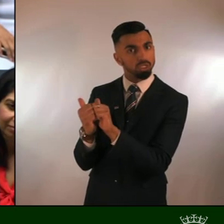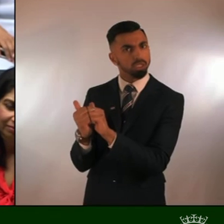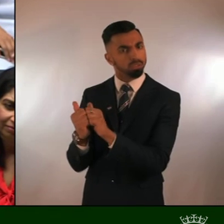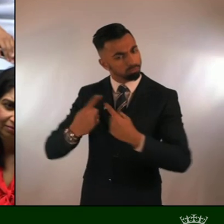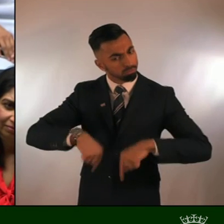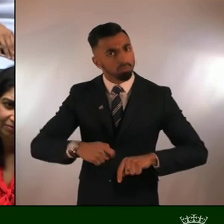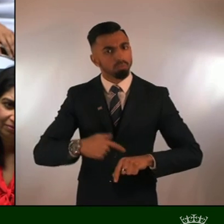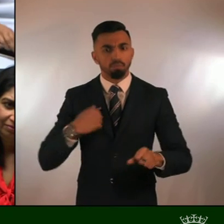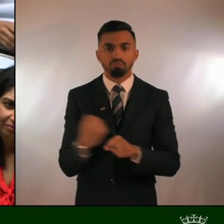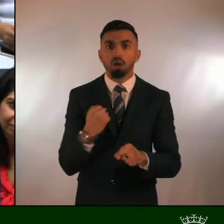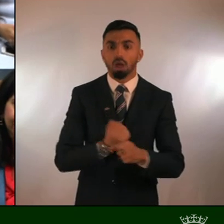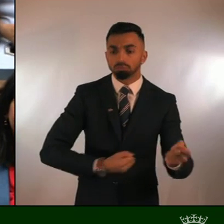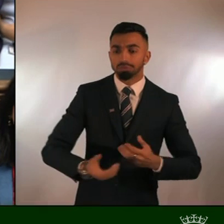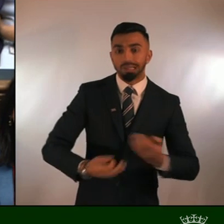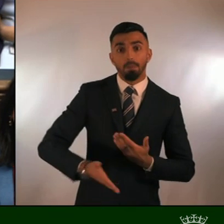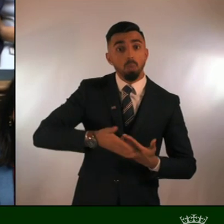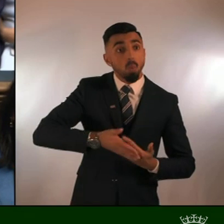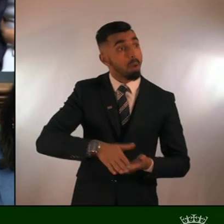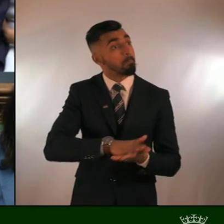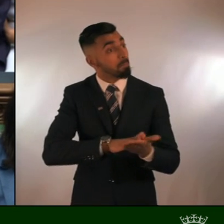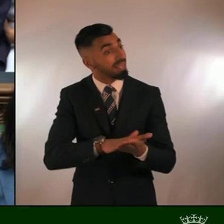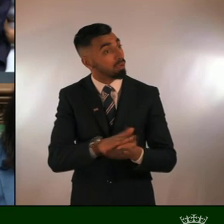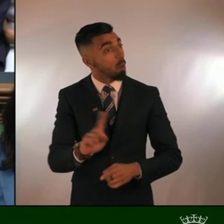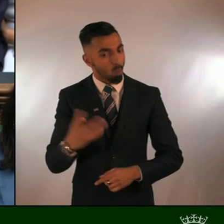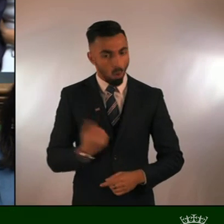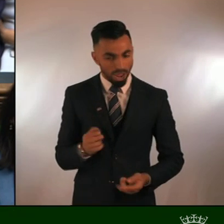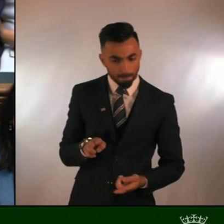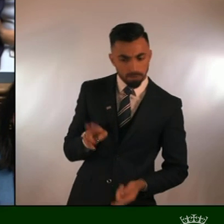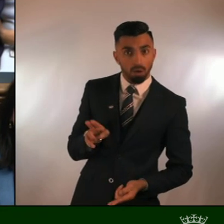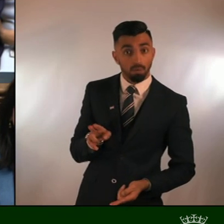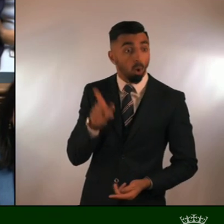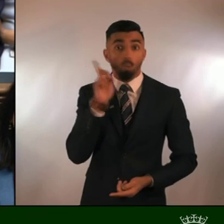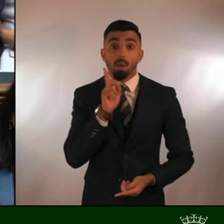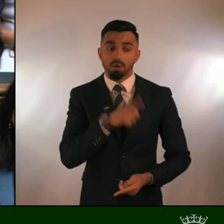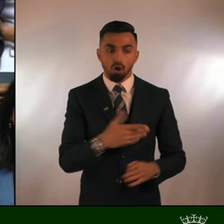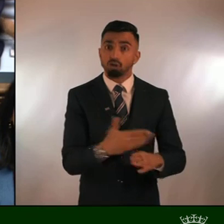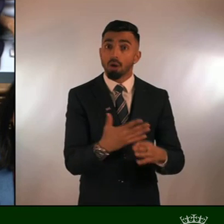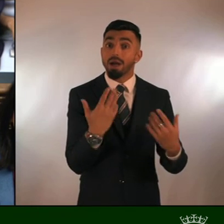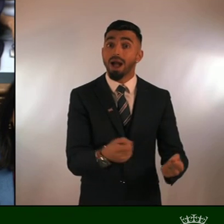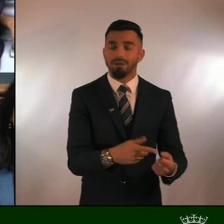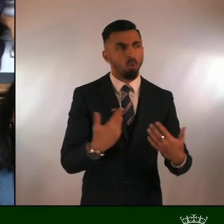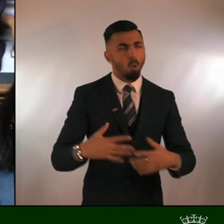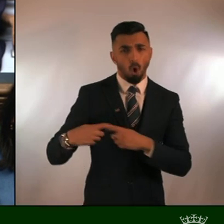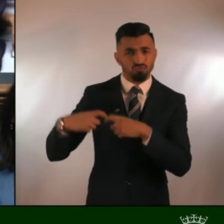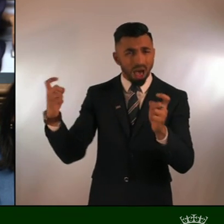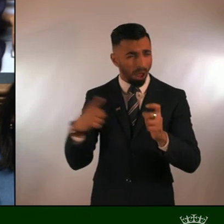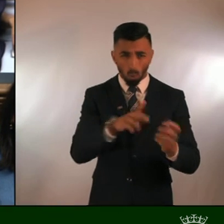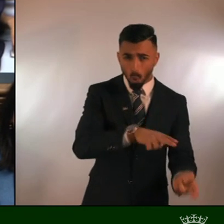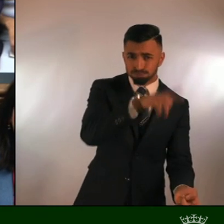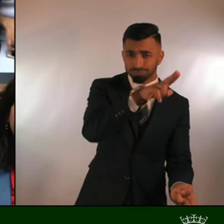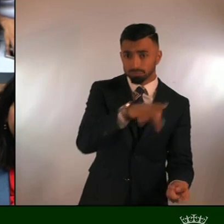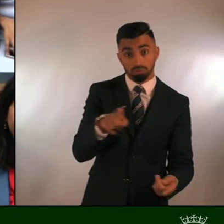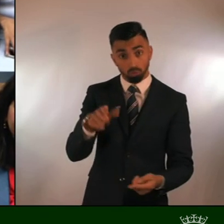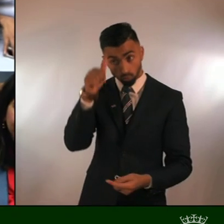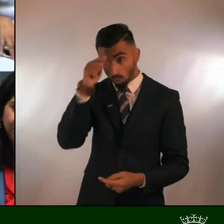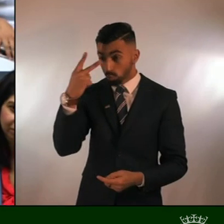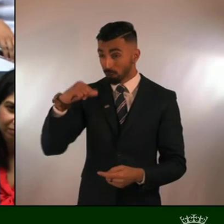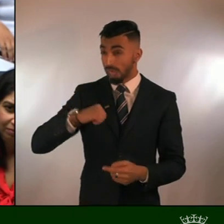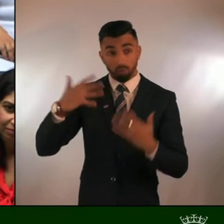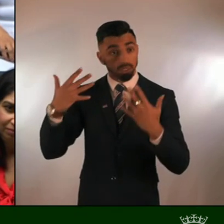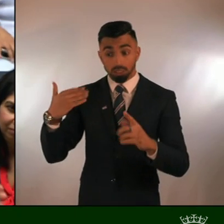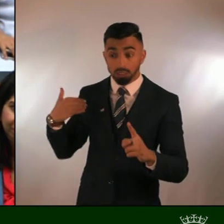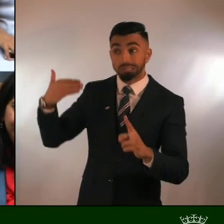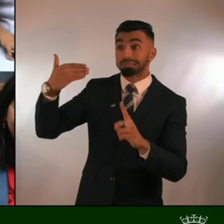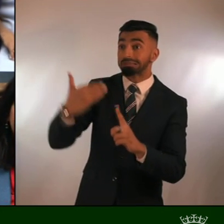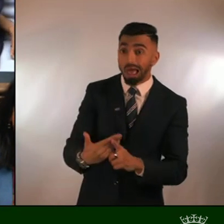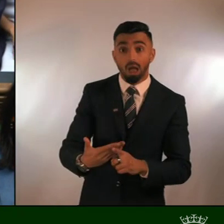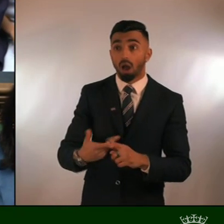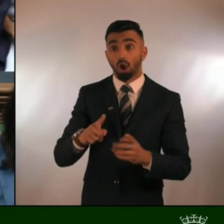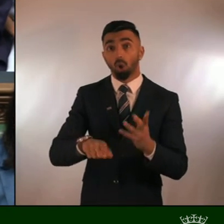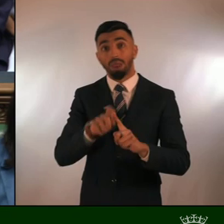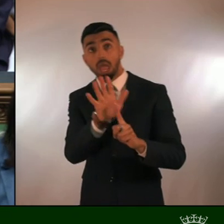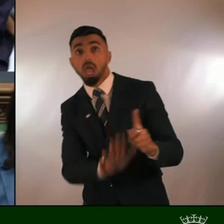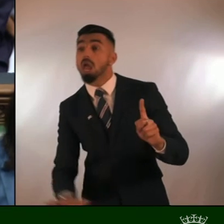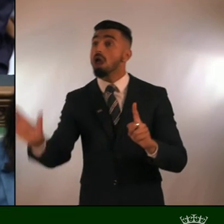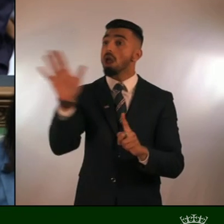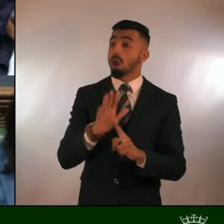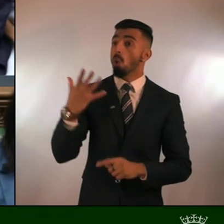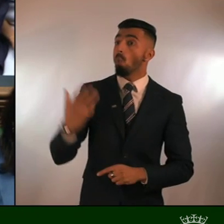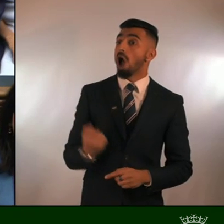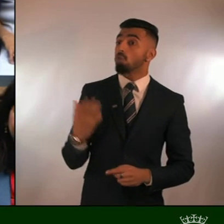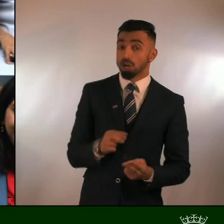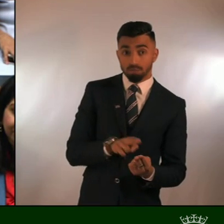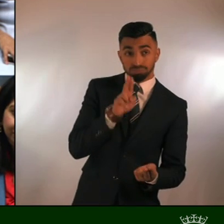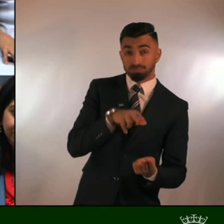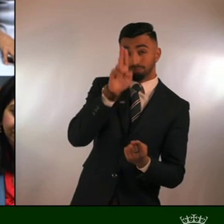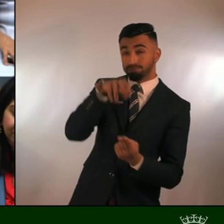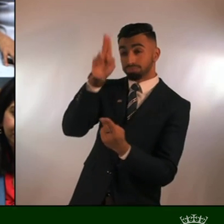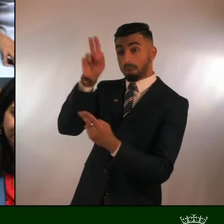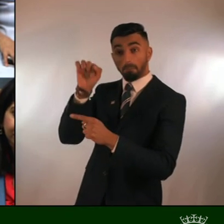We already have more people working in our economy than ever before, women’s employment is at a record high, and since 2010 full-time weekly wages have grown faster in every region and nation of the UK than they have in London.